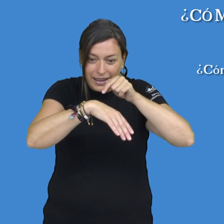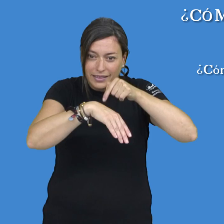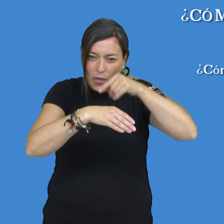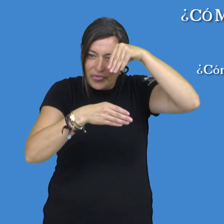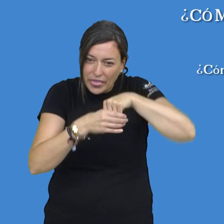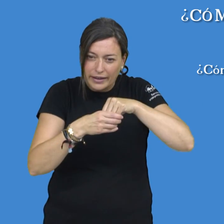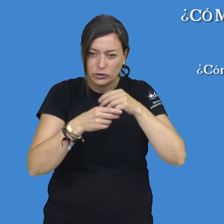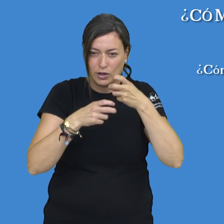dentro